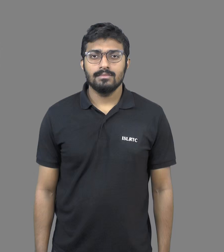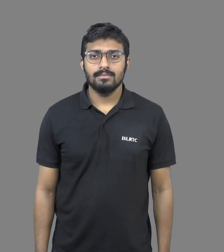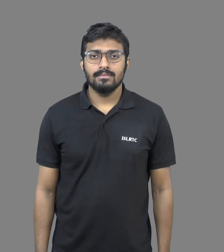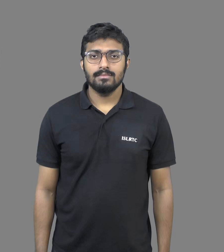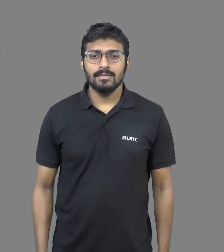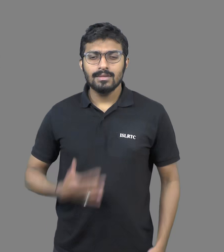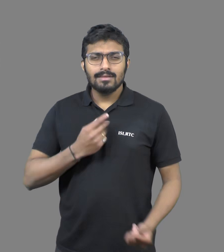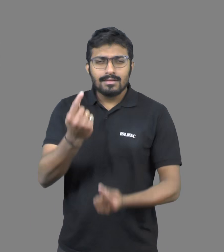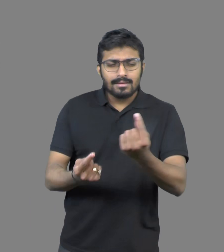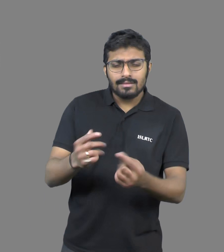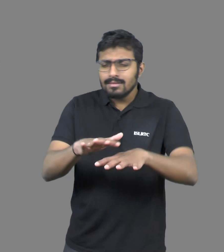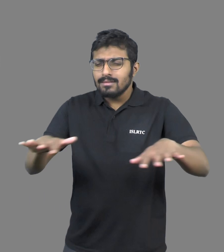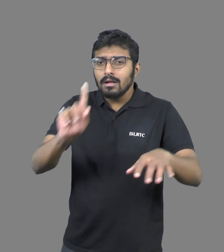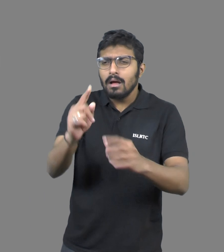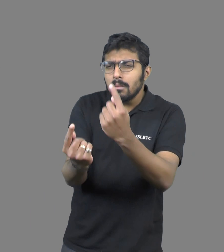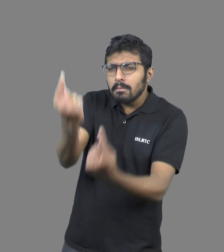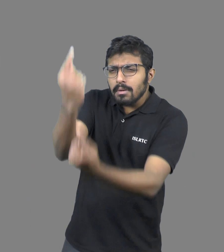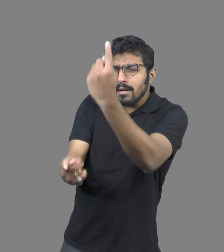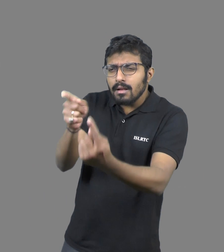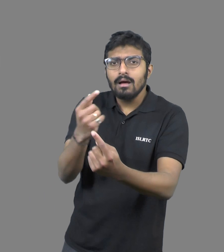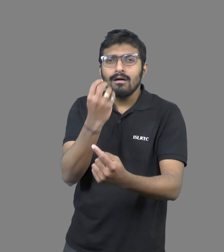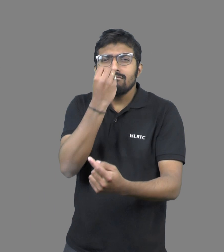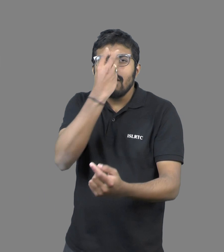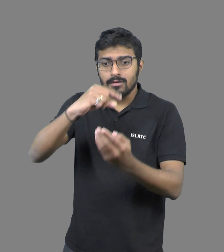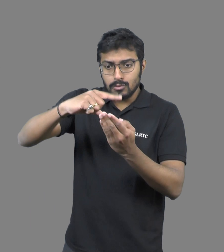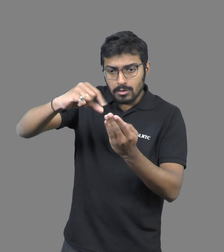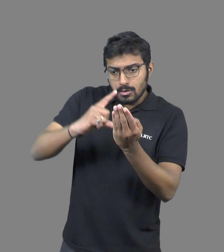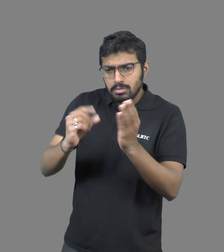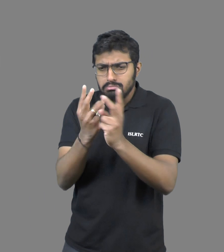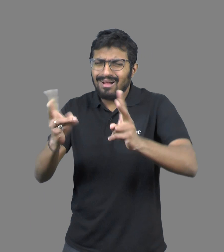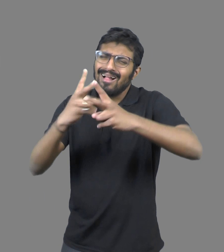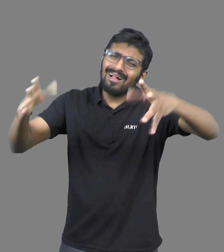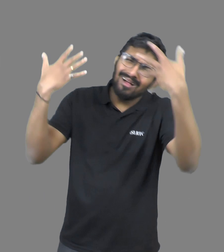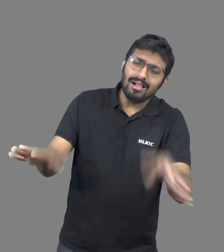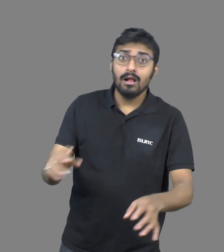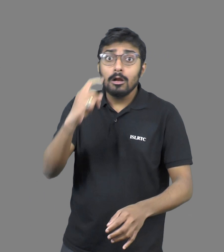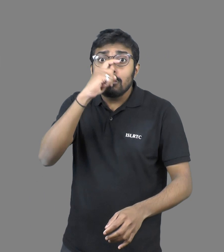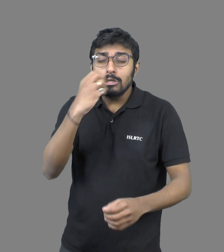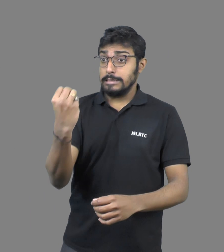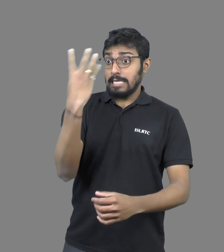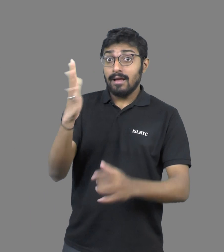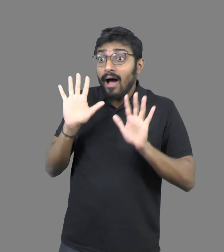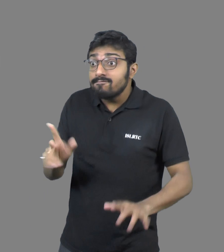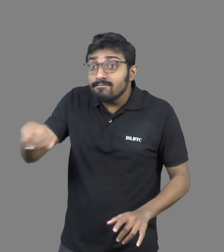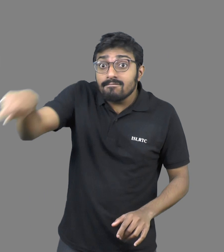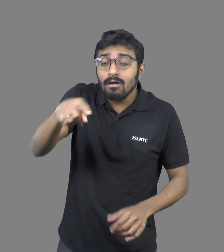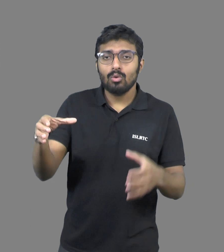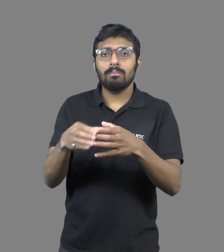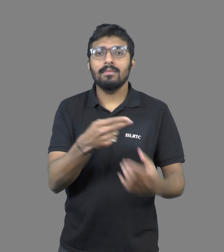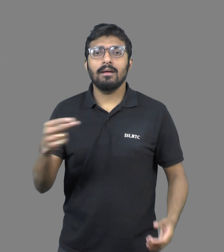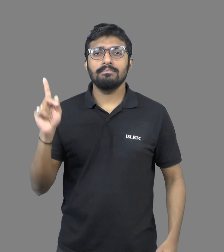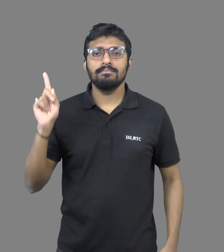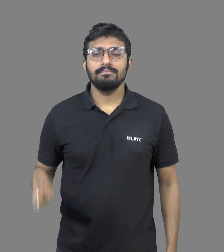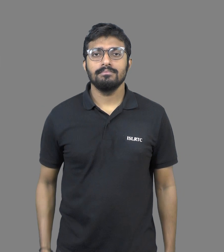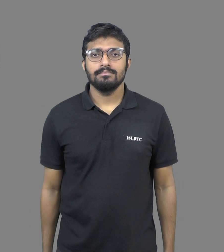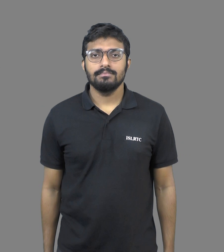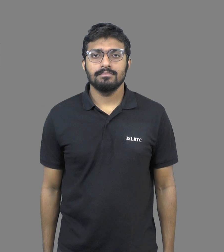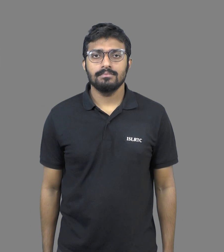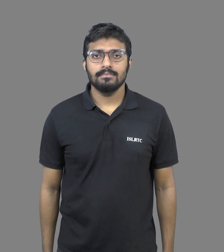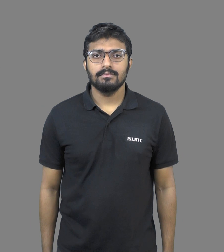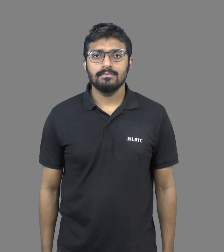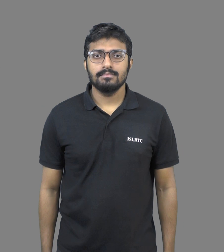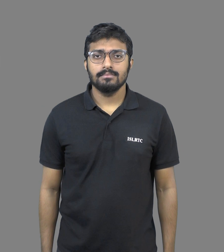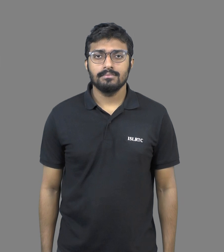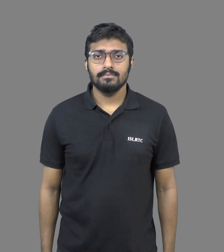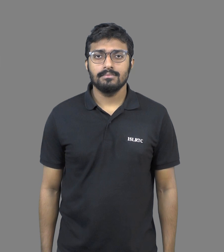Blue Flowered Plants